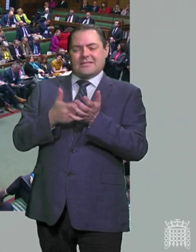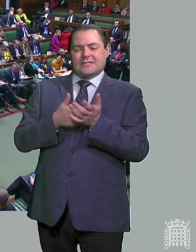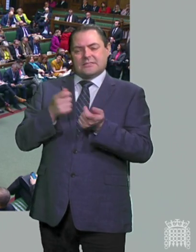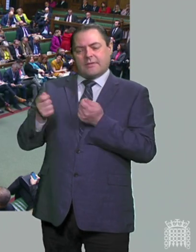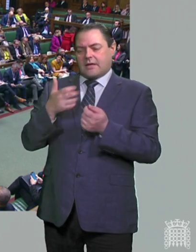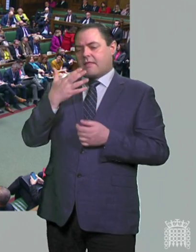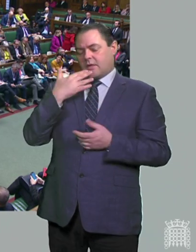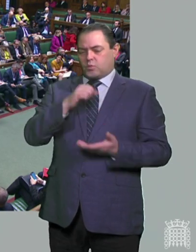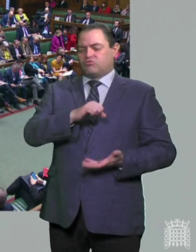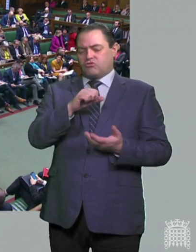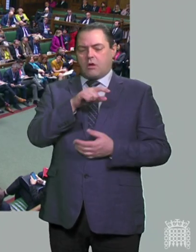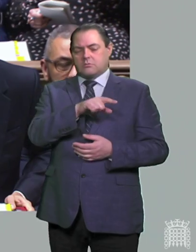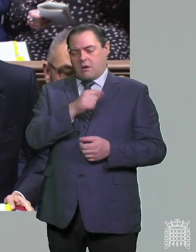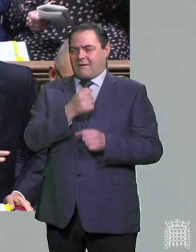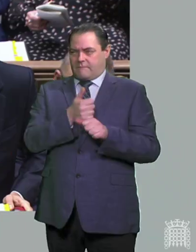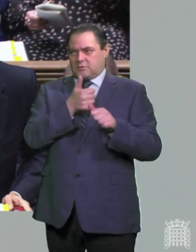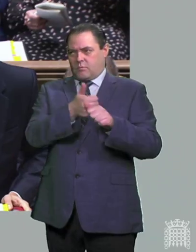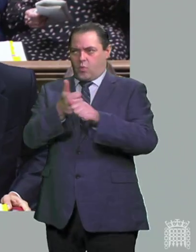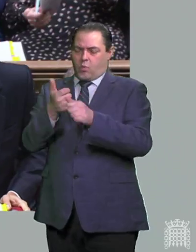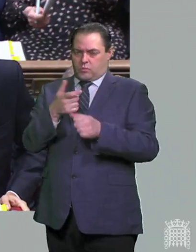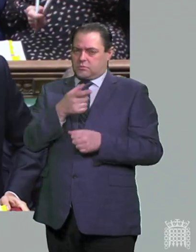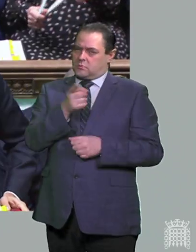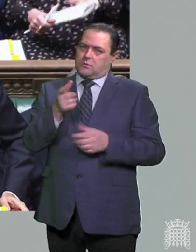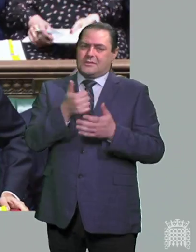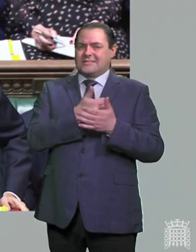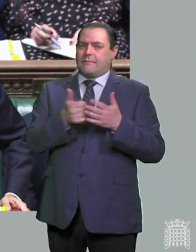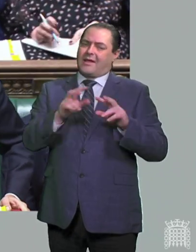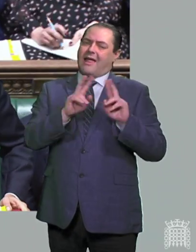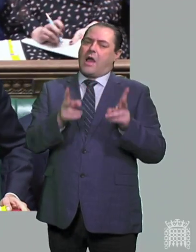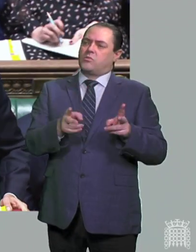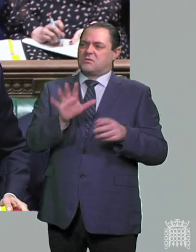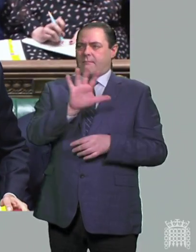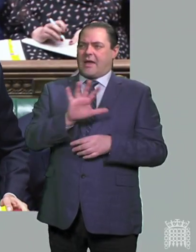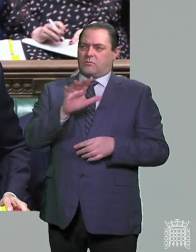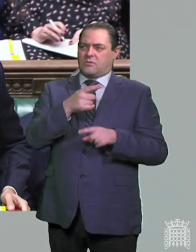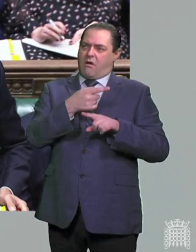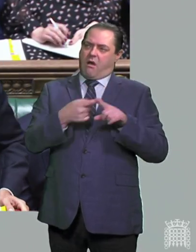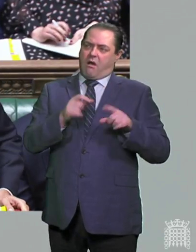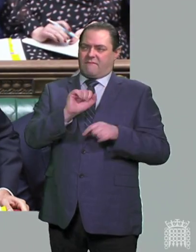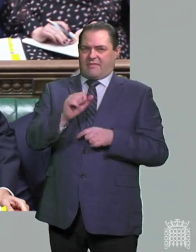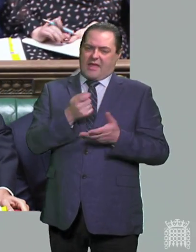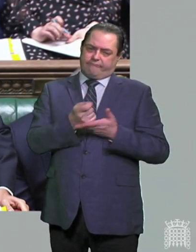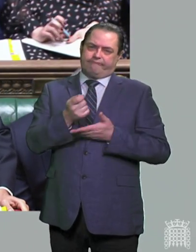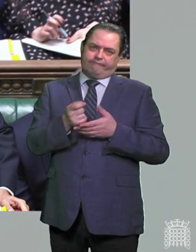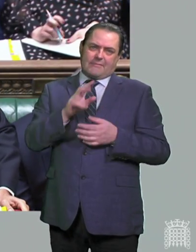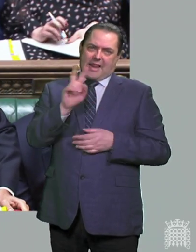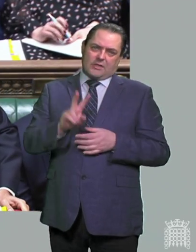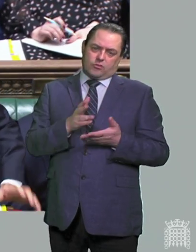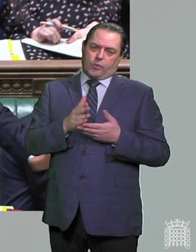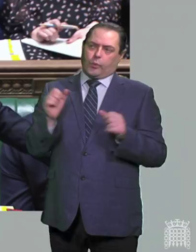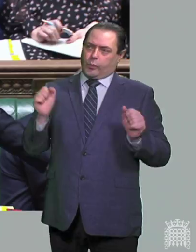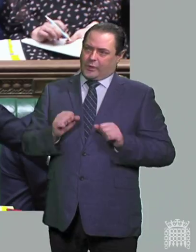Thanks to the Chancellor, the Government are providing support to a typical household of around half its energy bill over the winter.